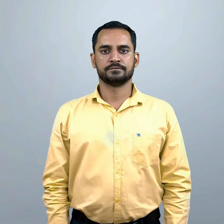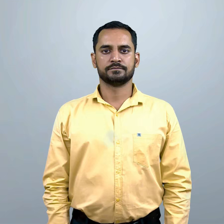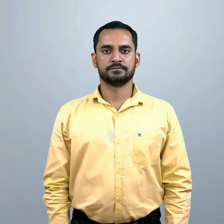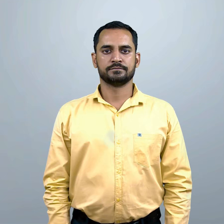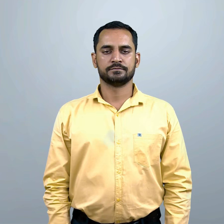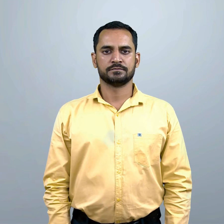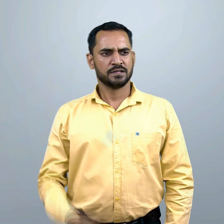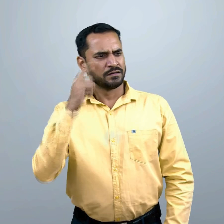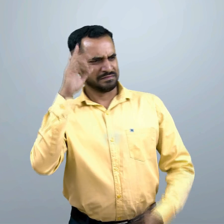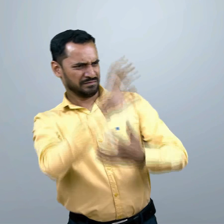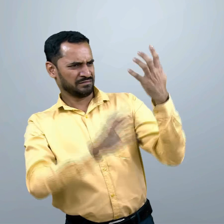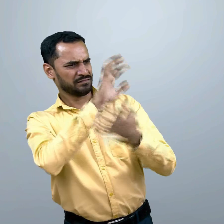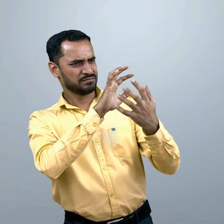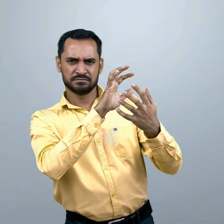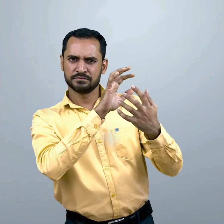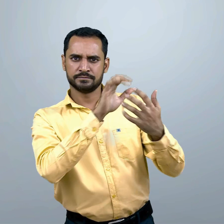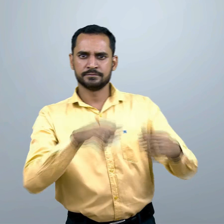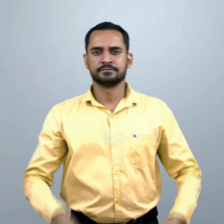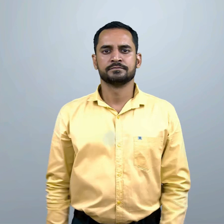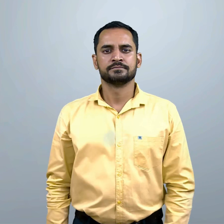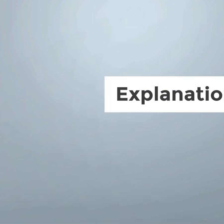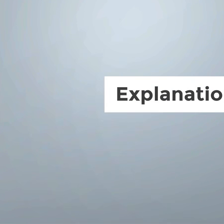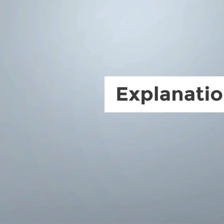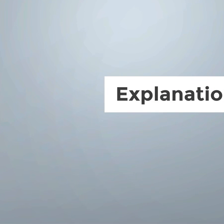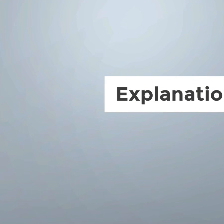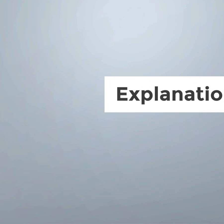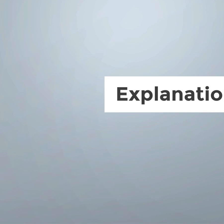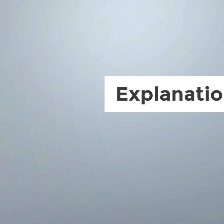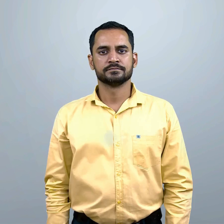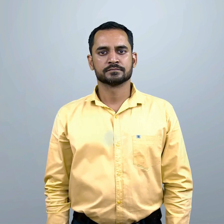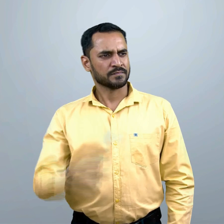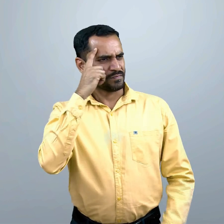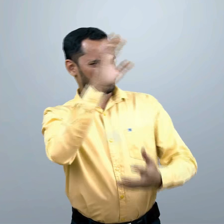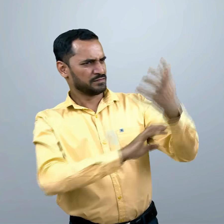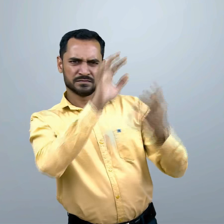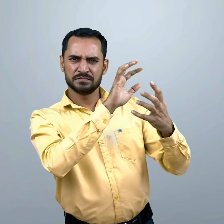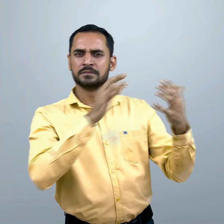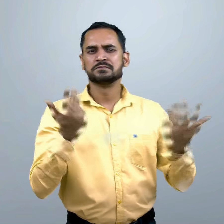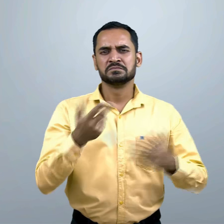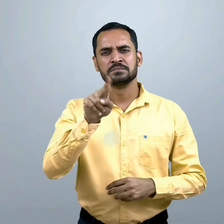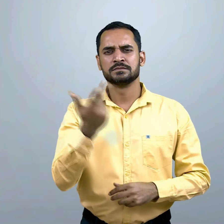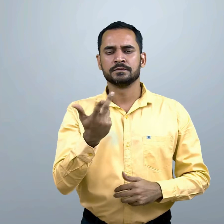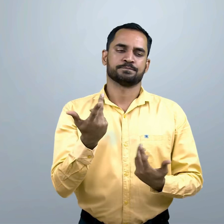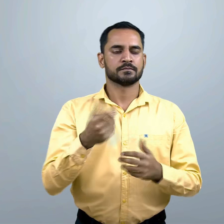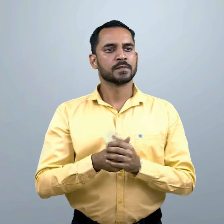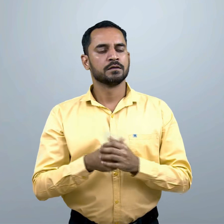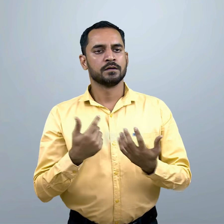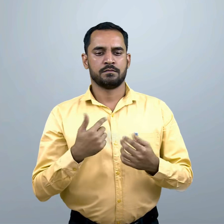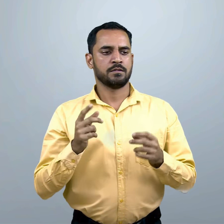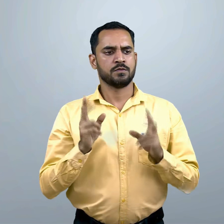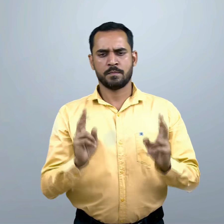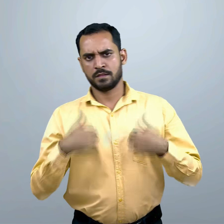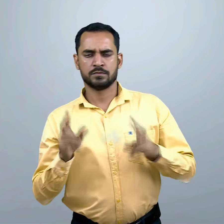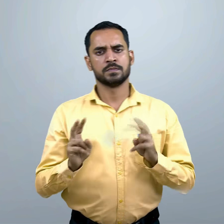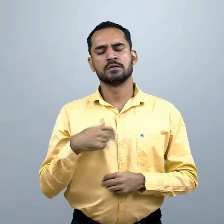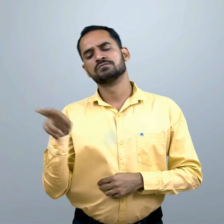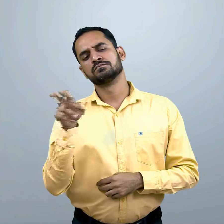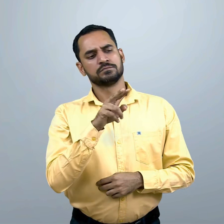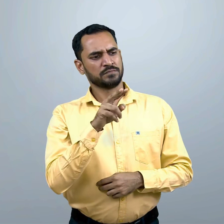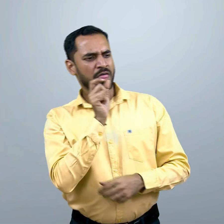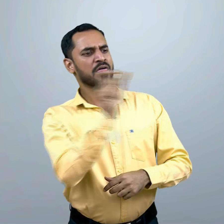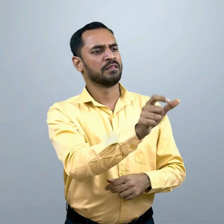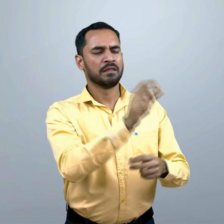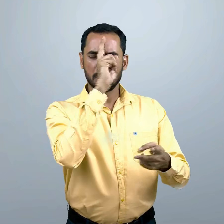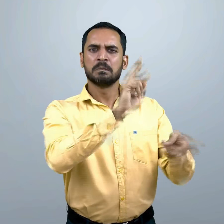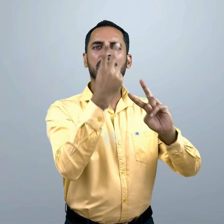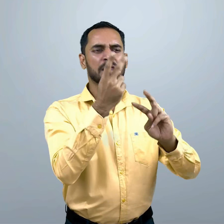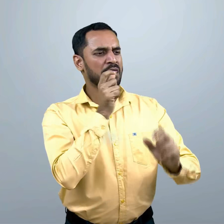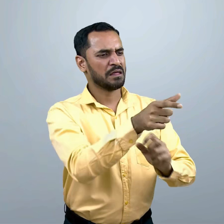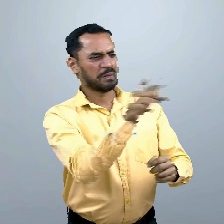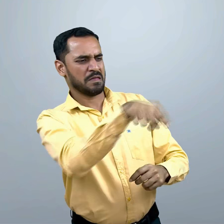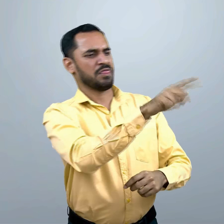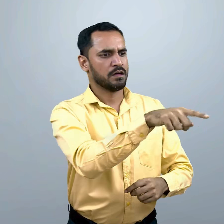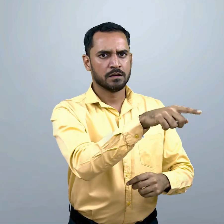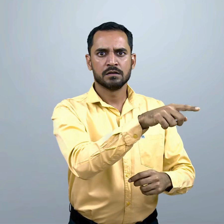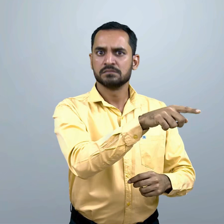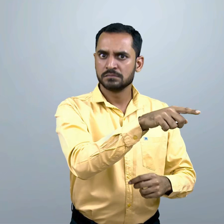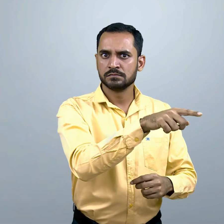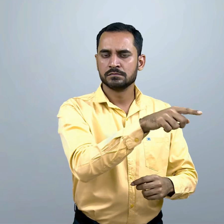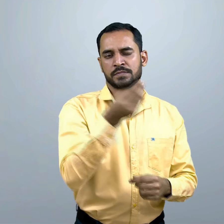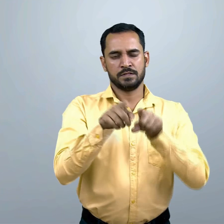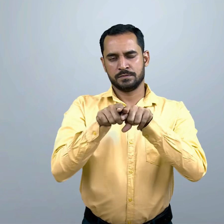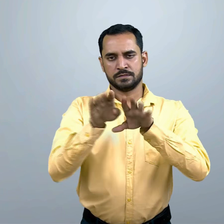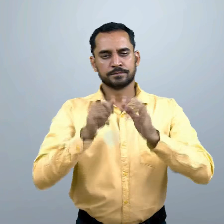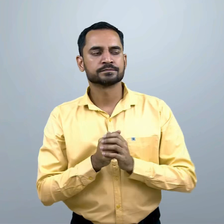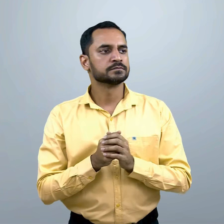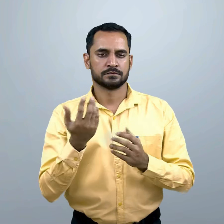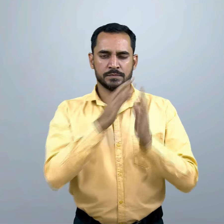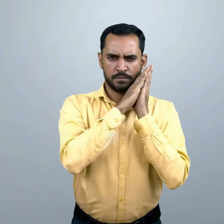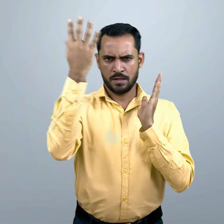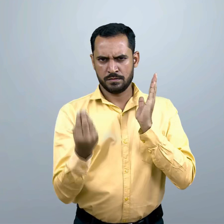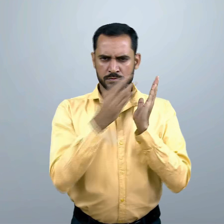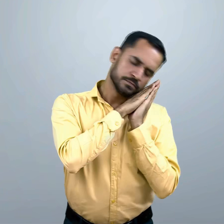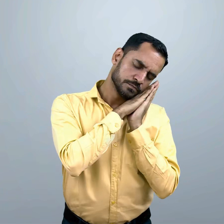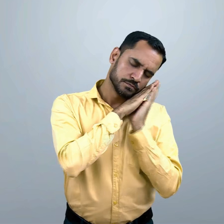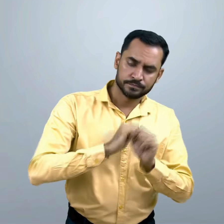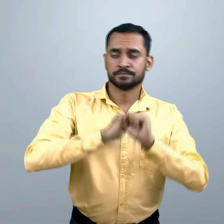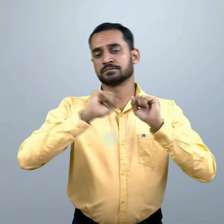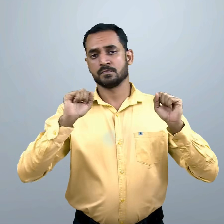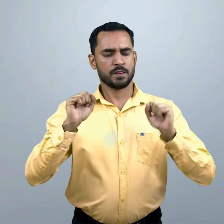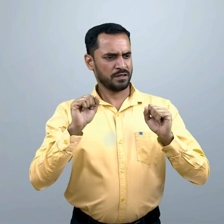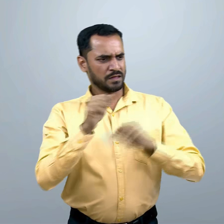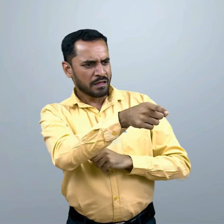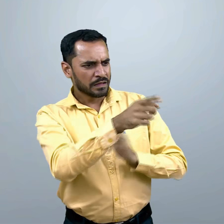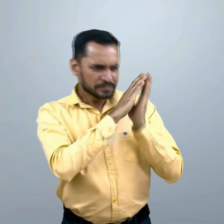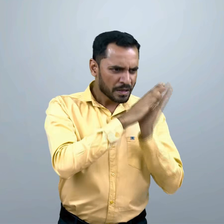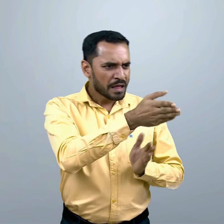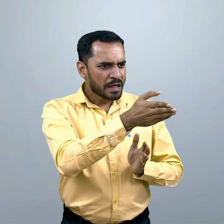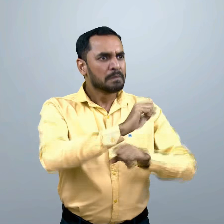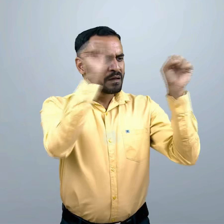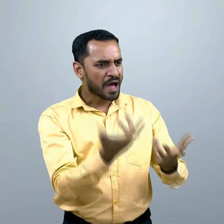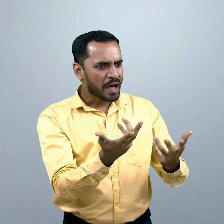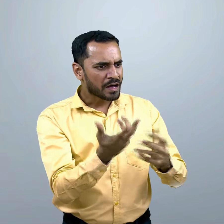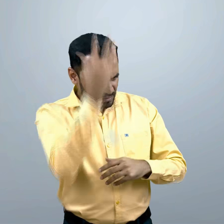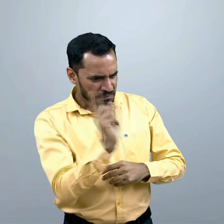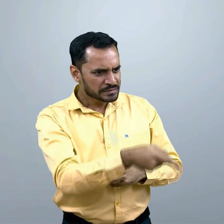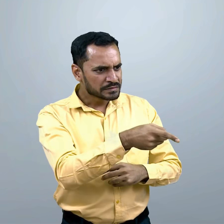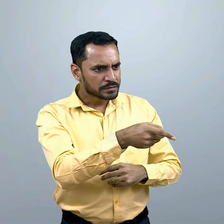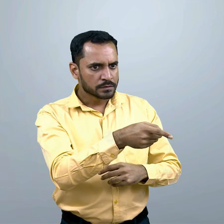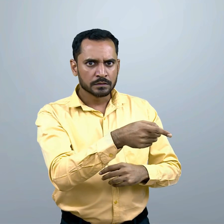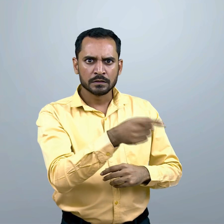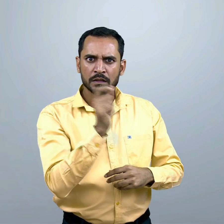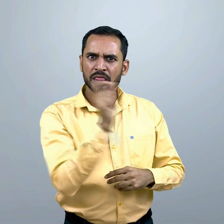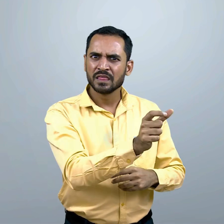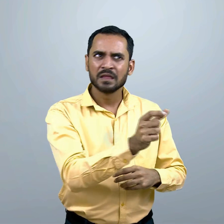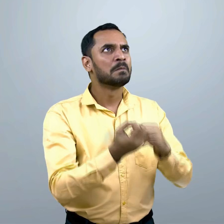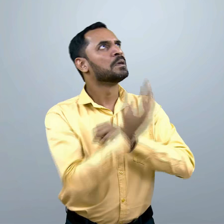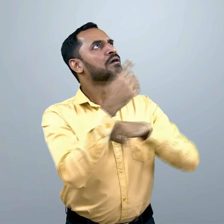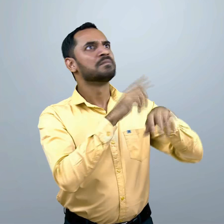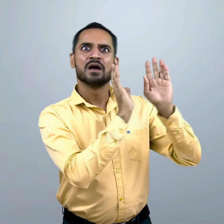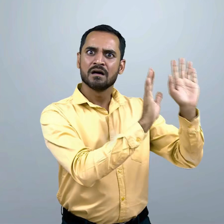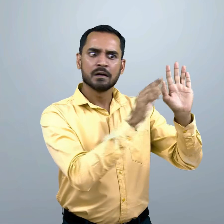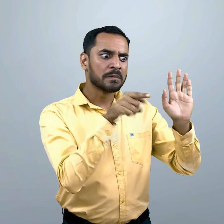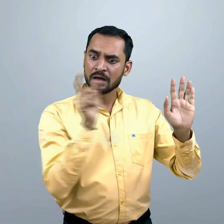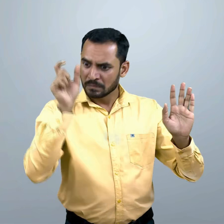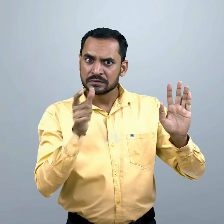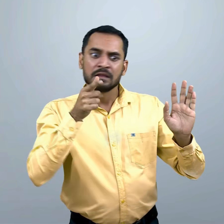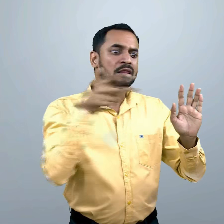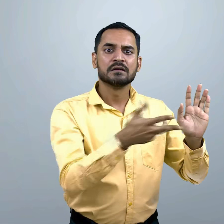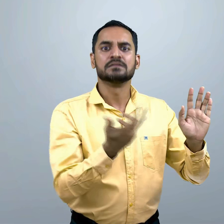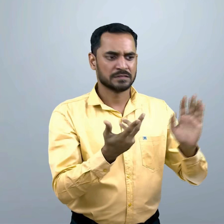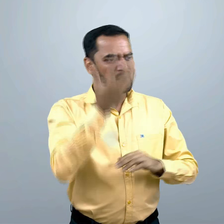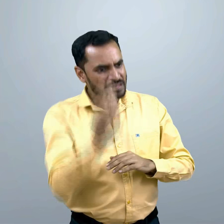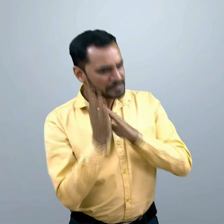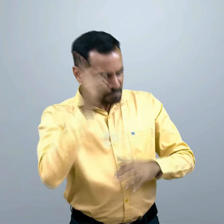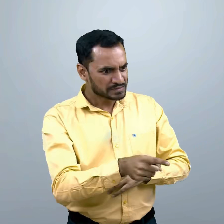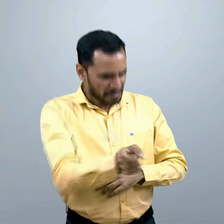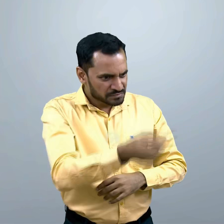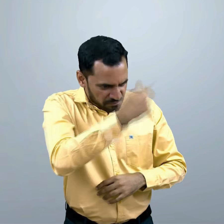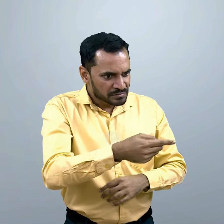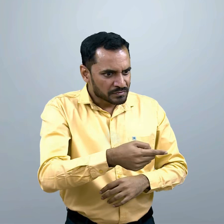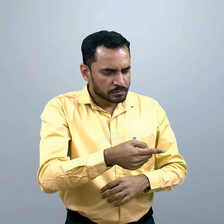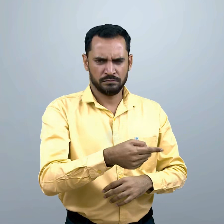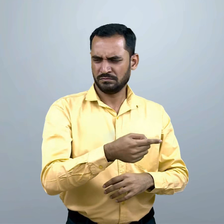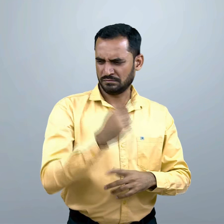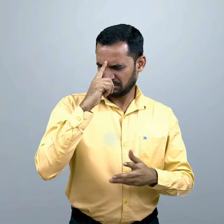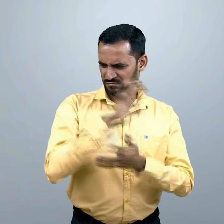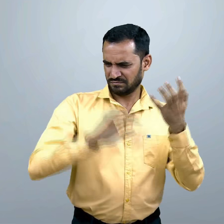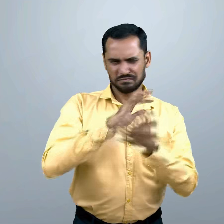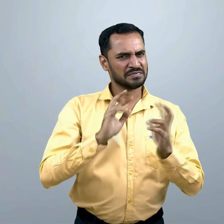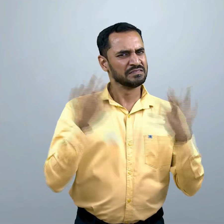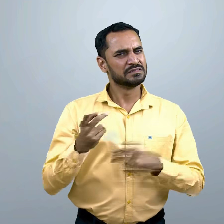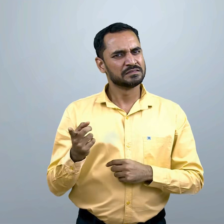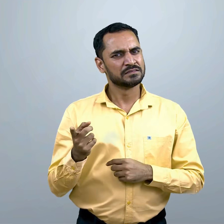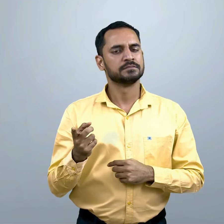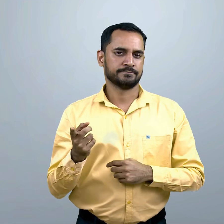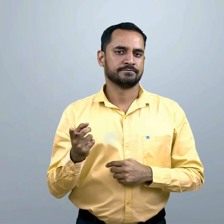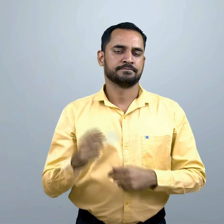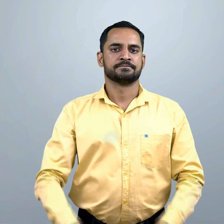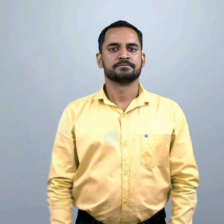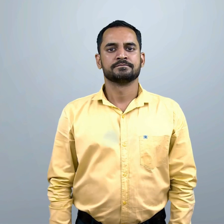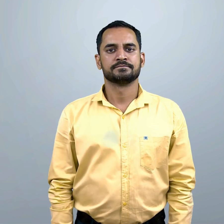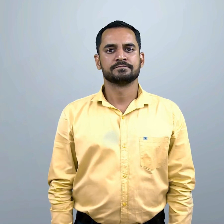Delirium